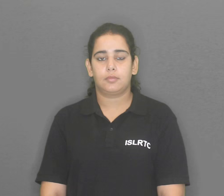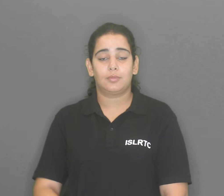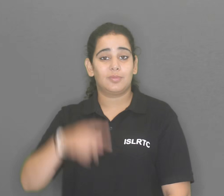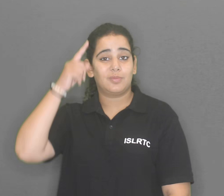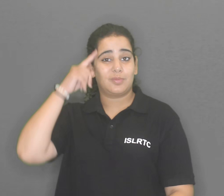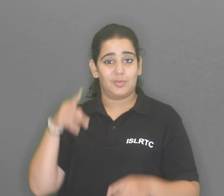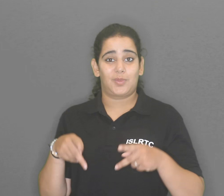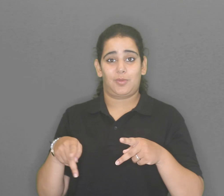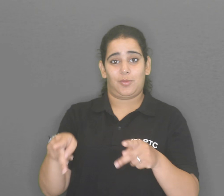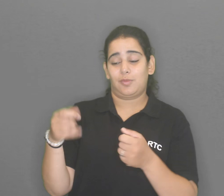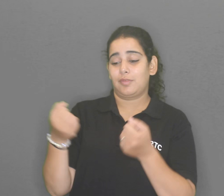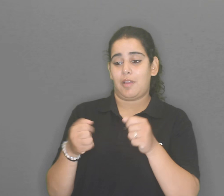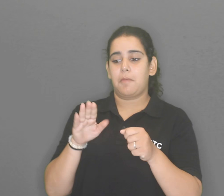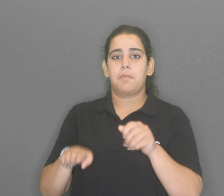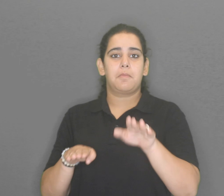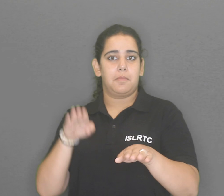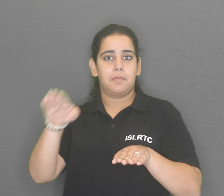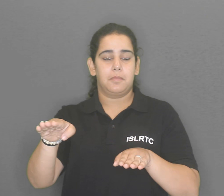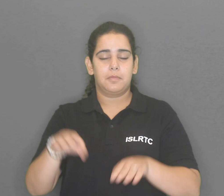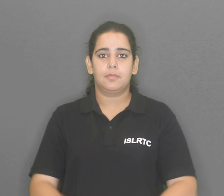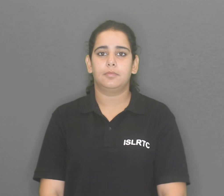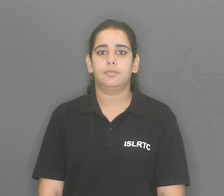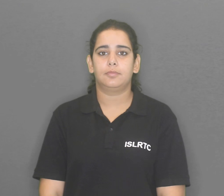Stroad